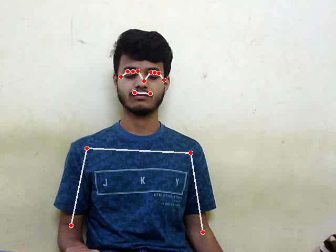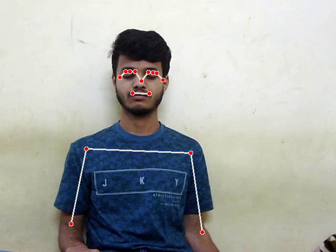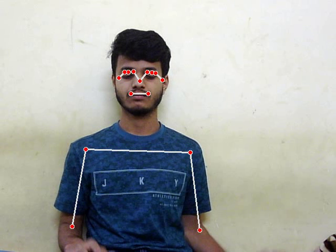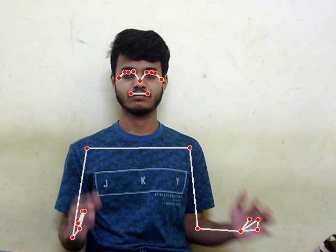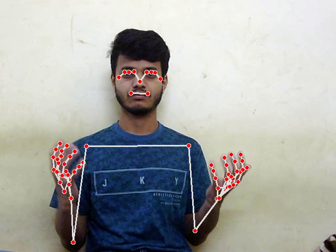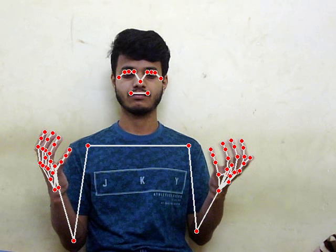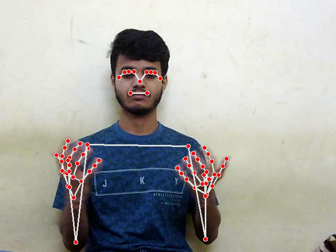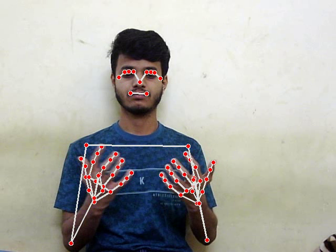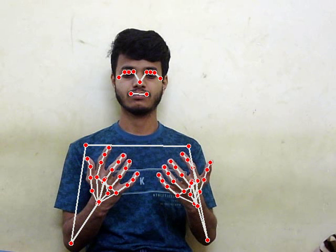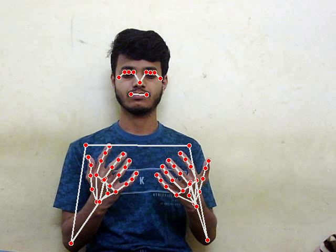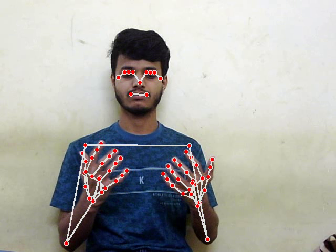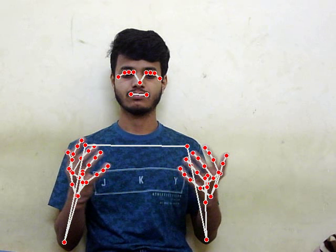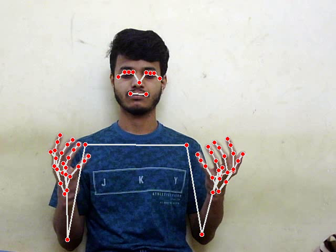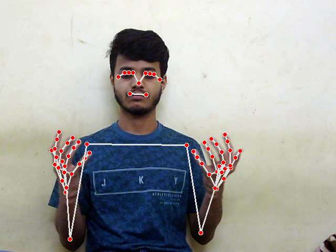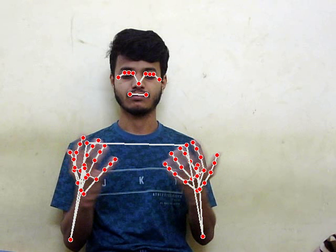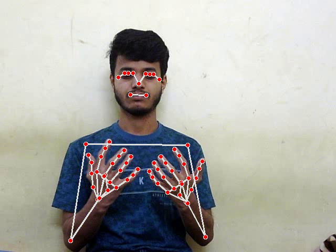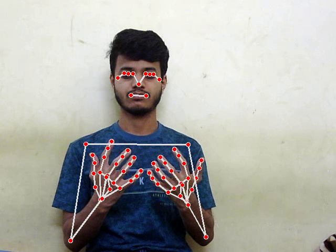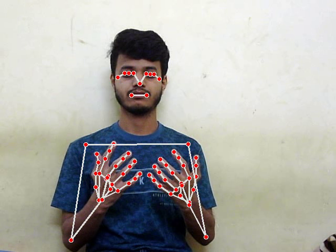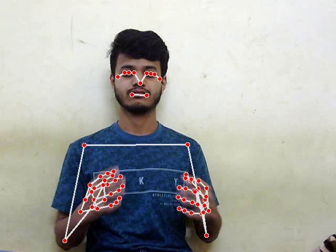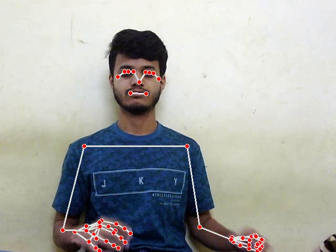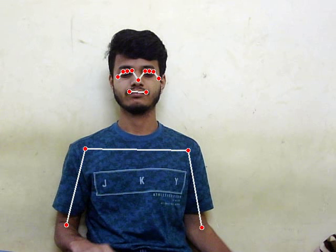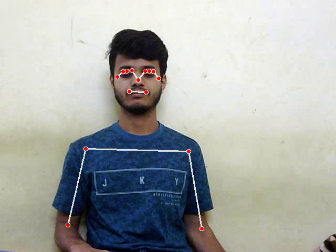what